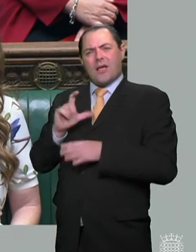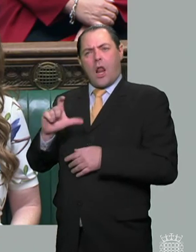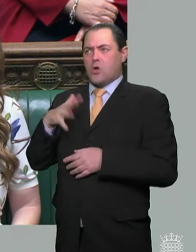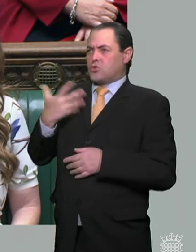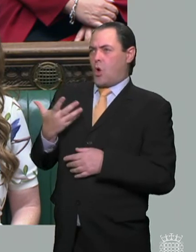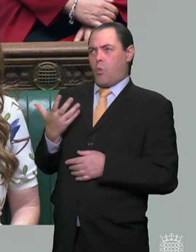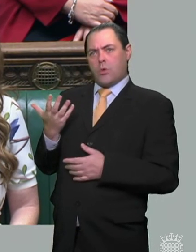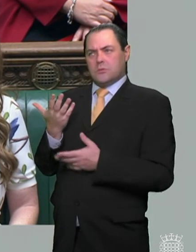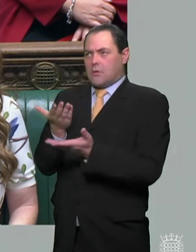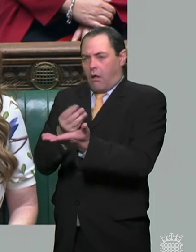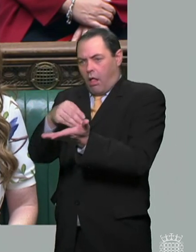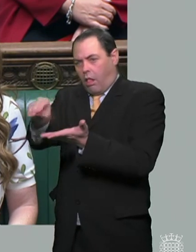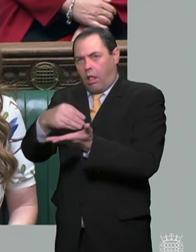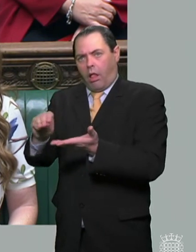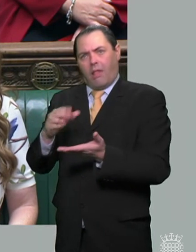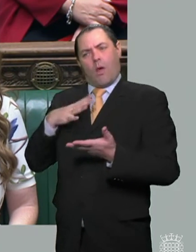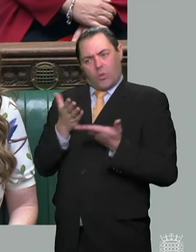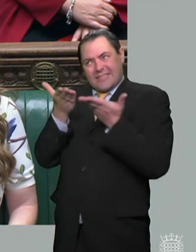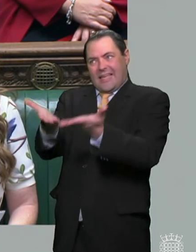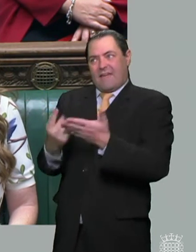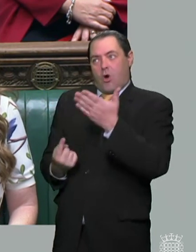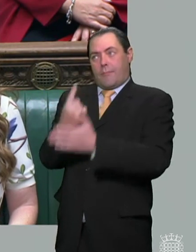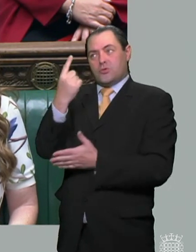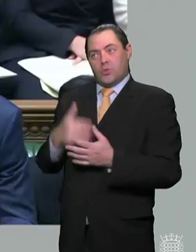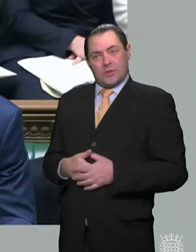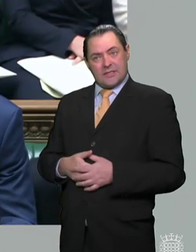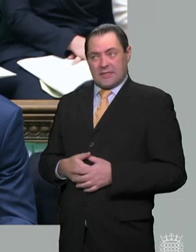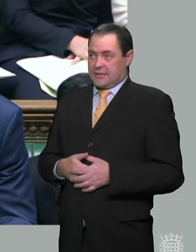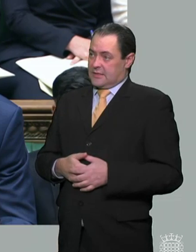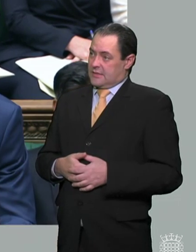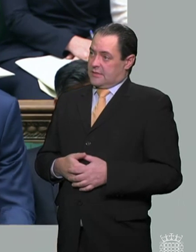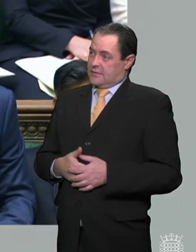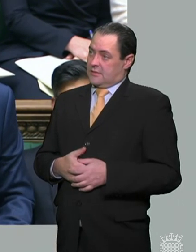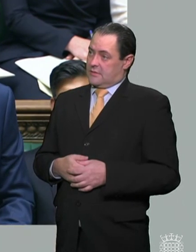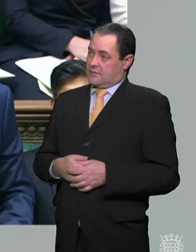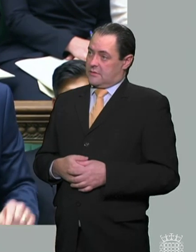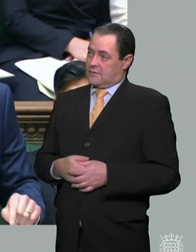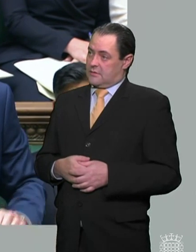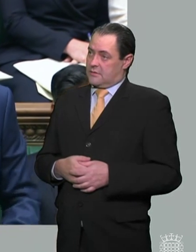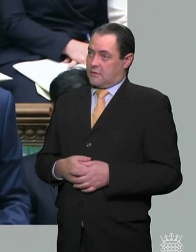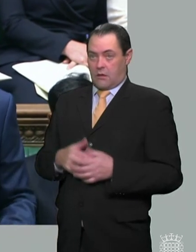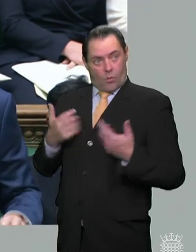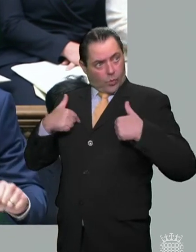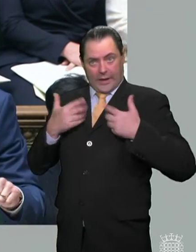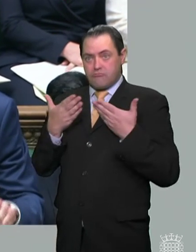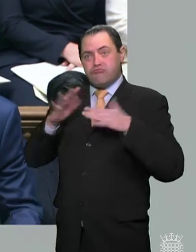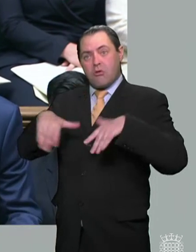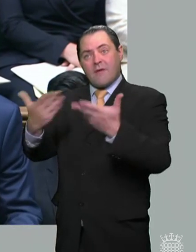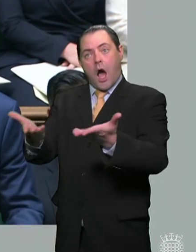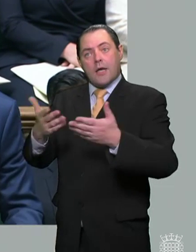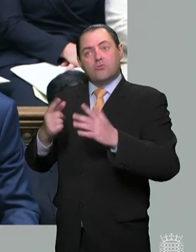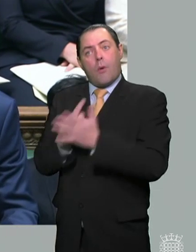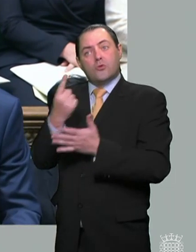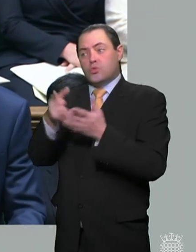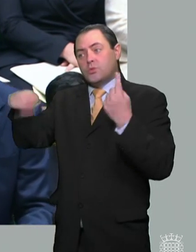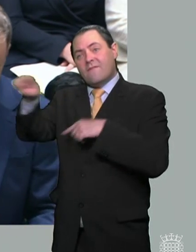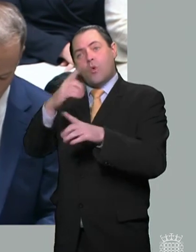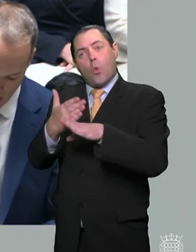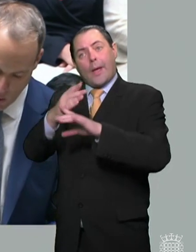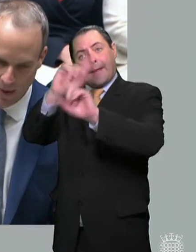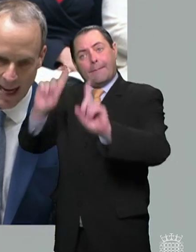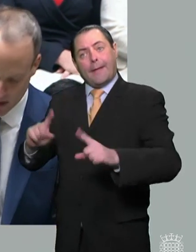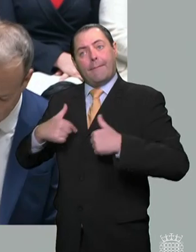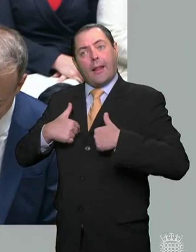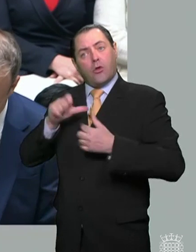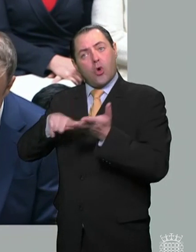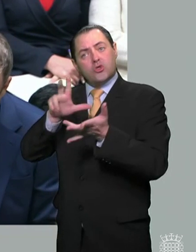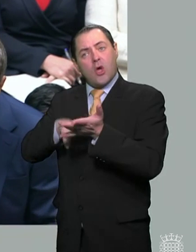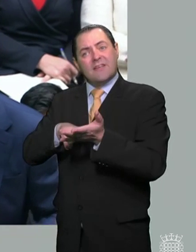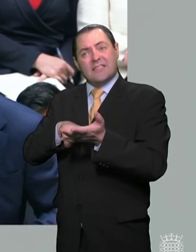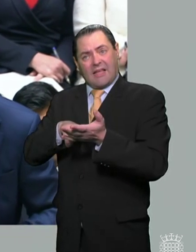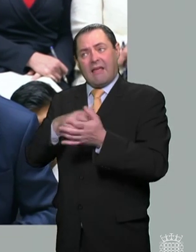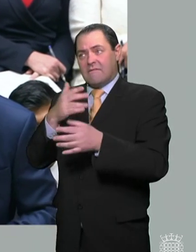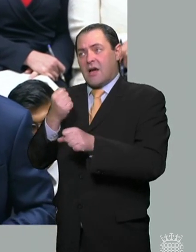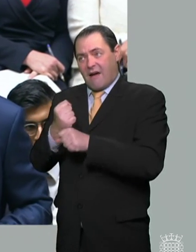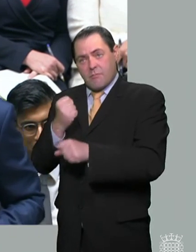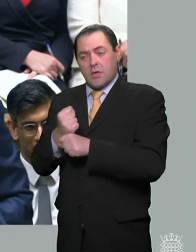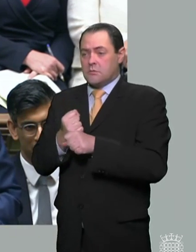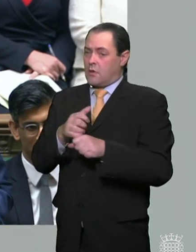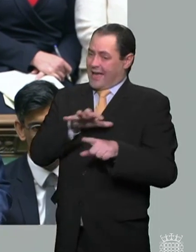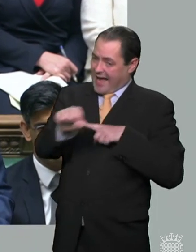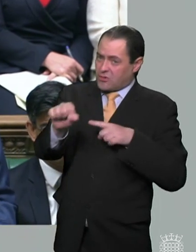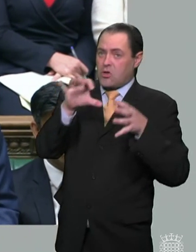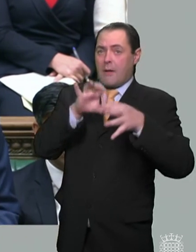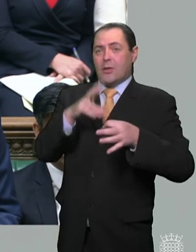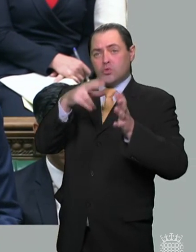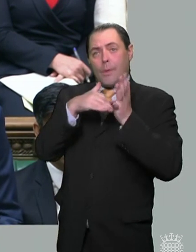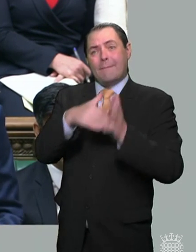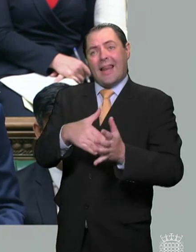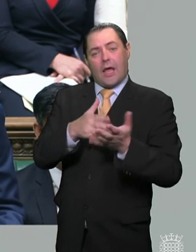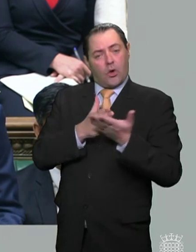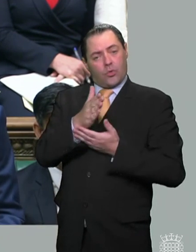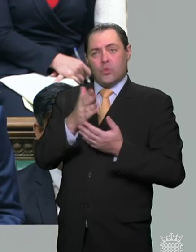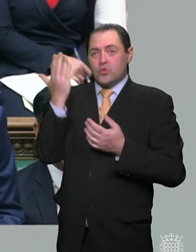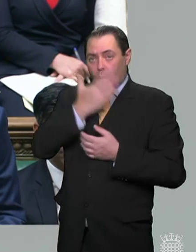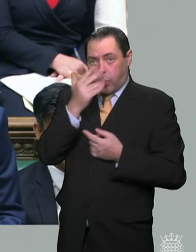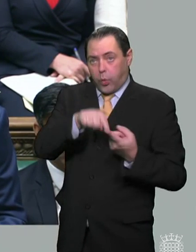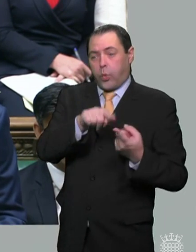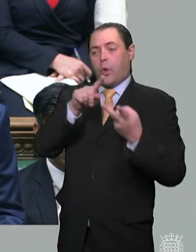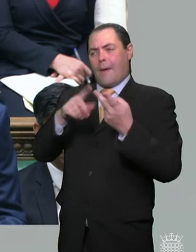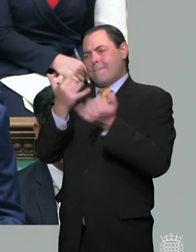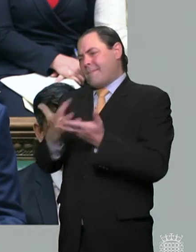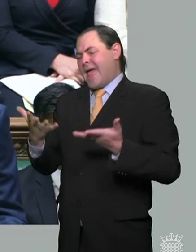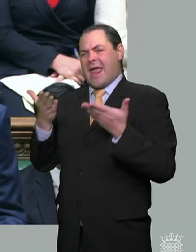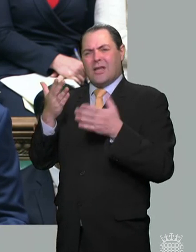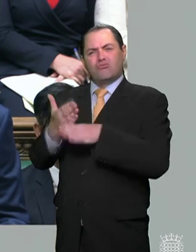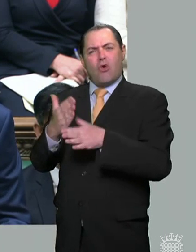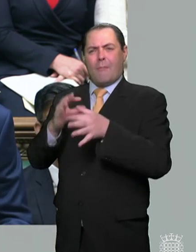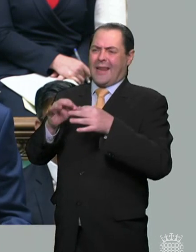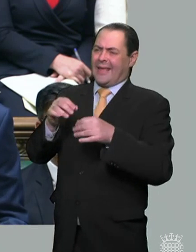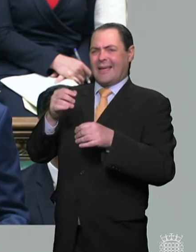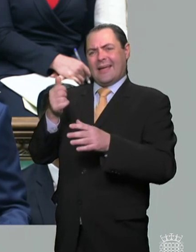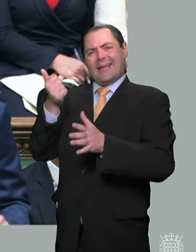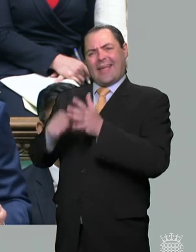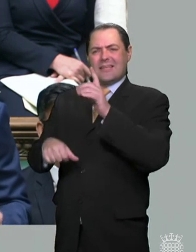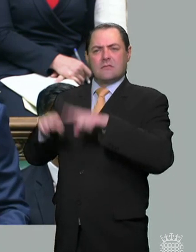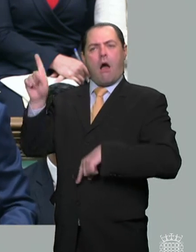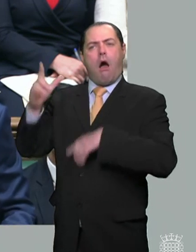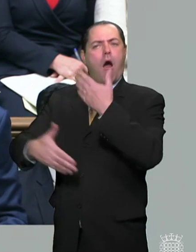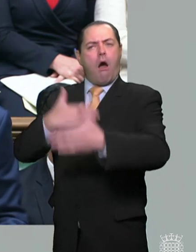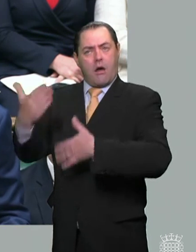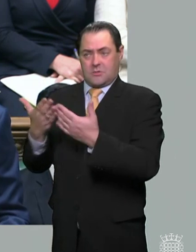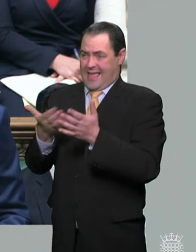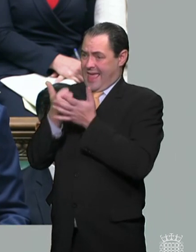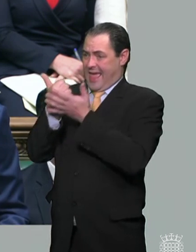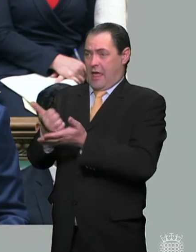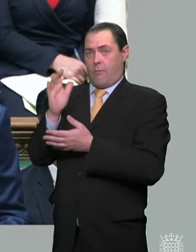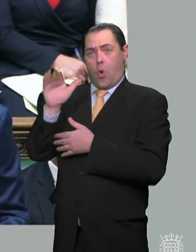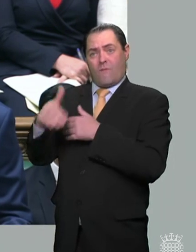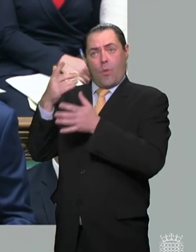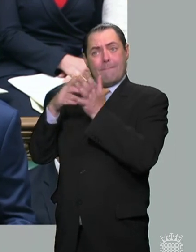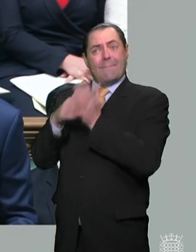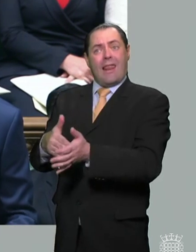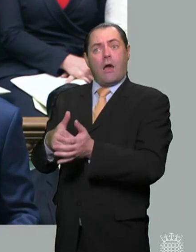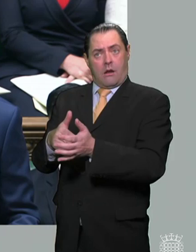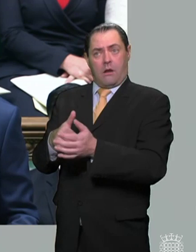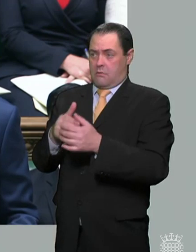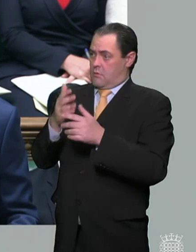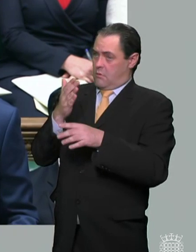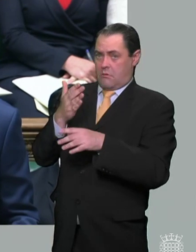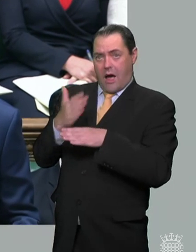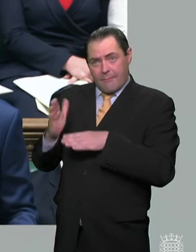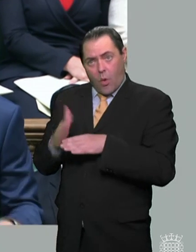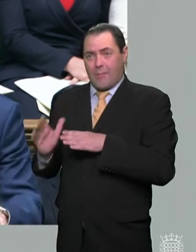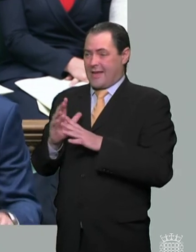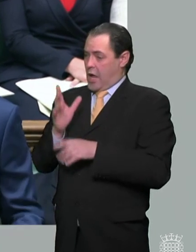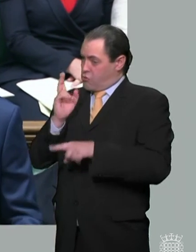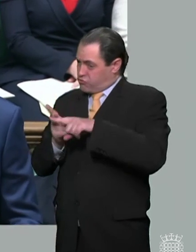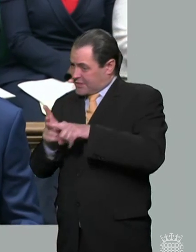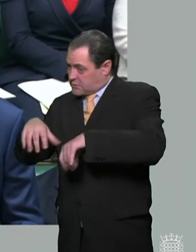they want “opportunities”. They are getting those opportunities under a Conservative Government, with catch-up tutoring for more than 2 million children this academic year and hundreds of thousands of jobs for young people under our kickstart scheme, and we are helping more than 1 million people on long-term unemployment under the restart scheme.